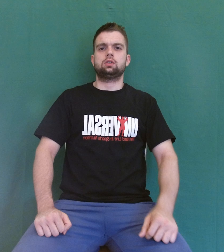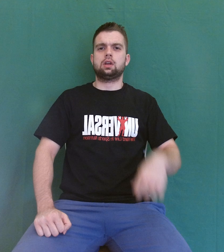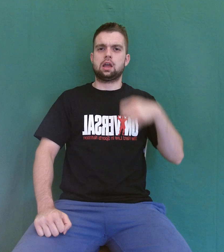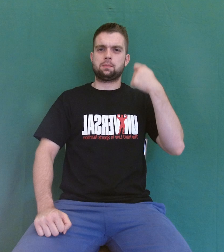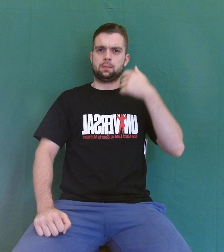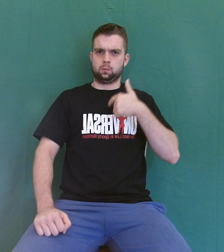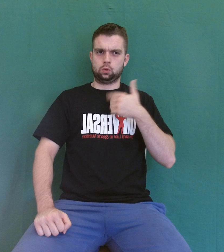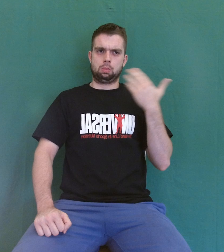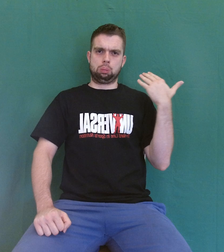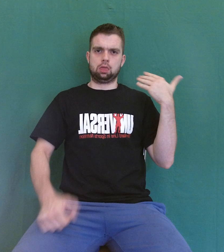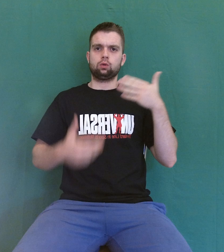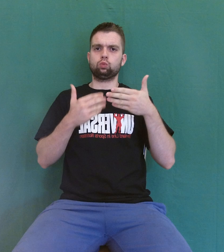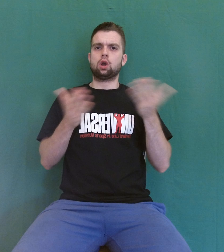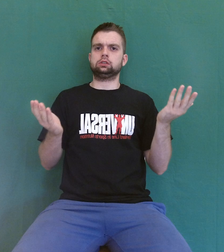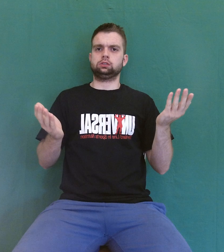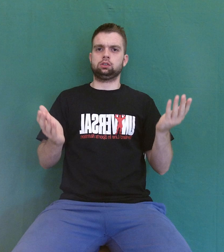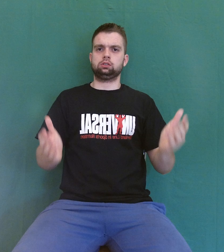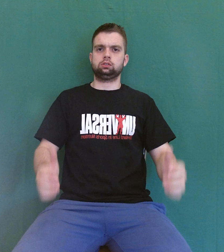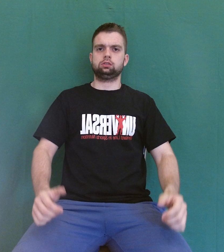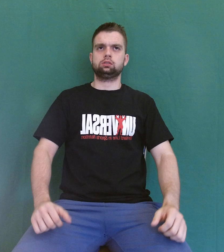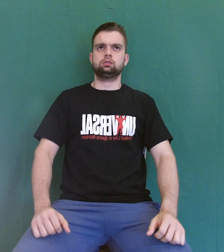ΜΑΜΑ ΜΟΥ ΠΡΟΣΦΑΤΑ ΧΩΡΙΖΩ